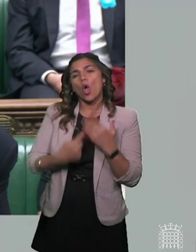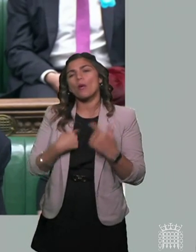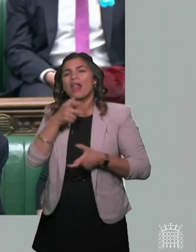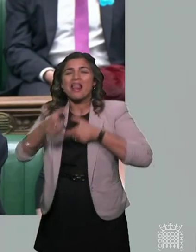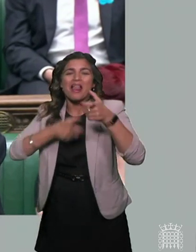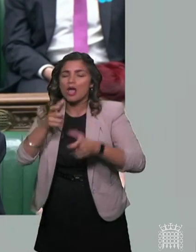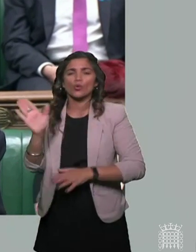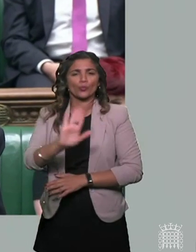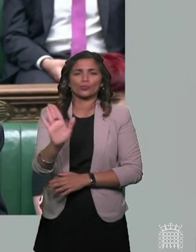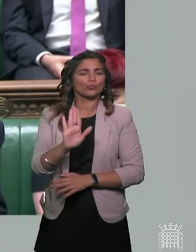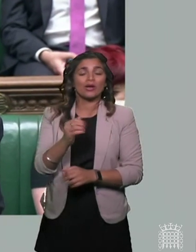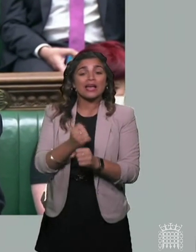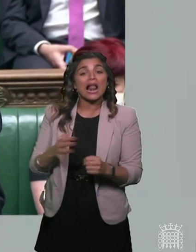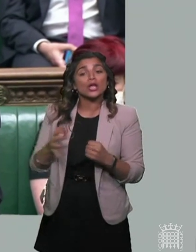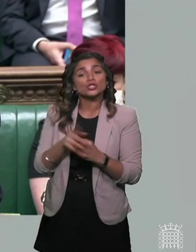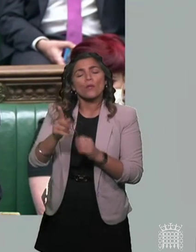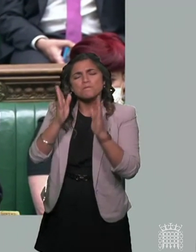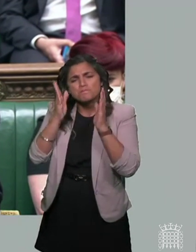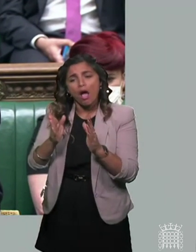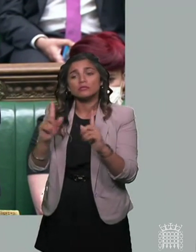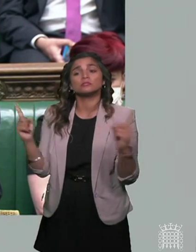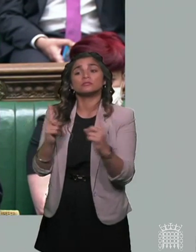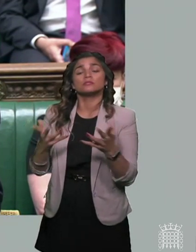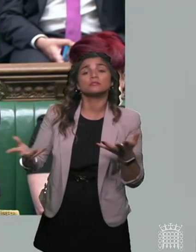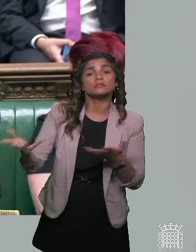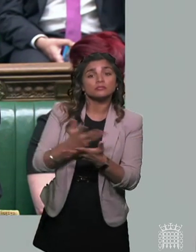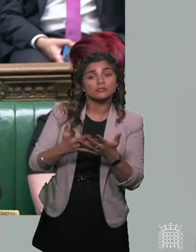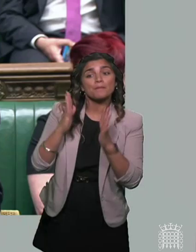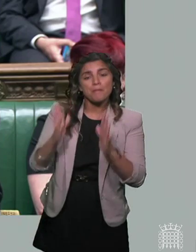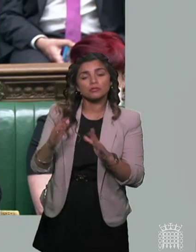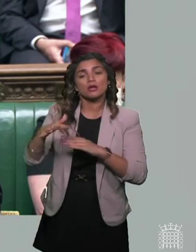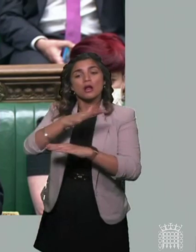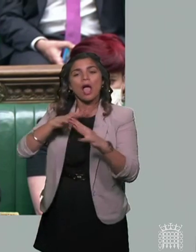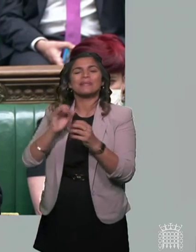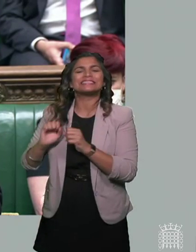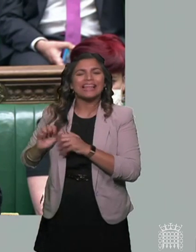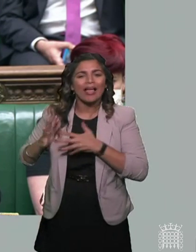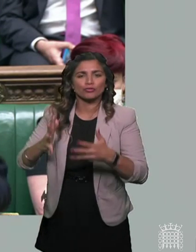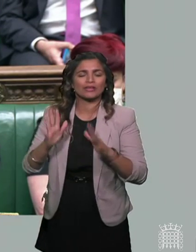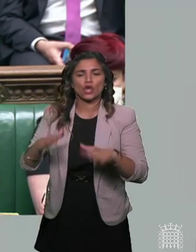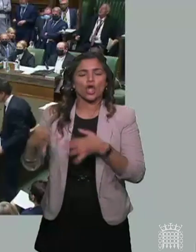Above all, Glasgow has to be a summit of climate delivery, not climate delay.